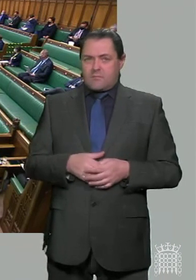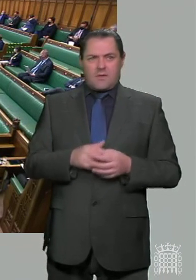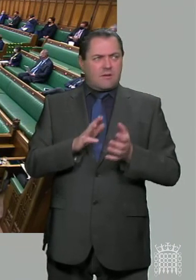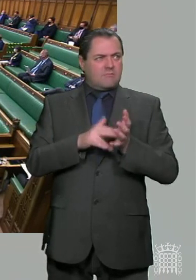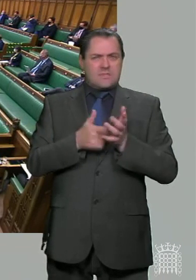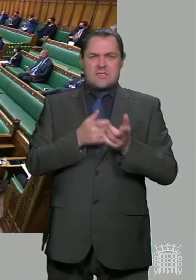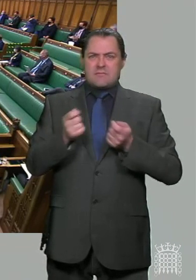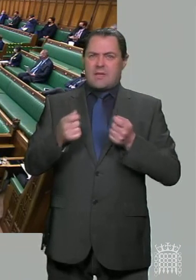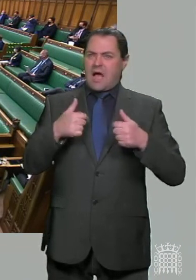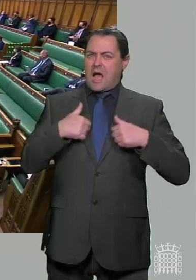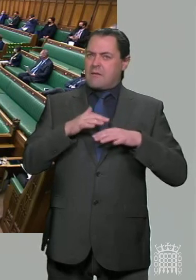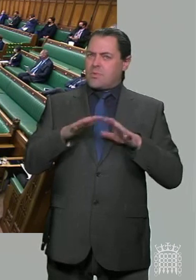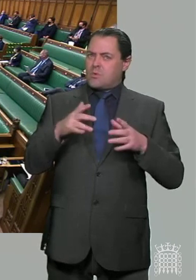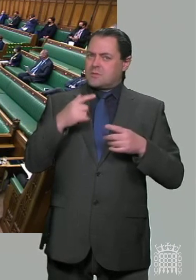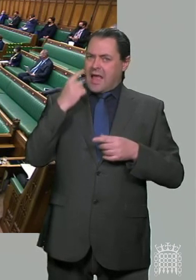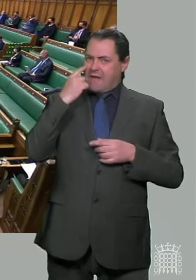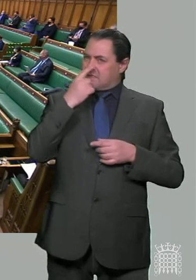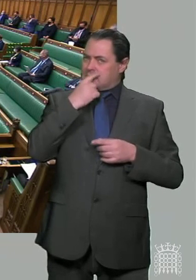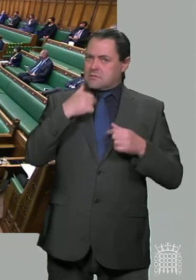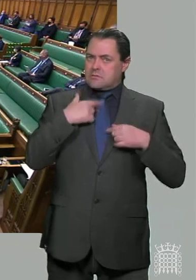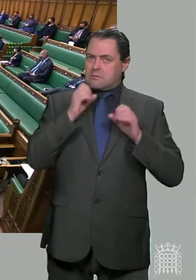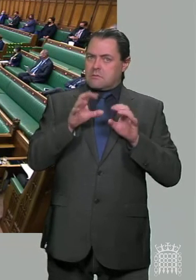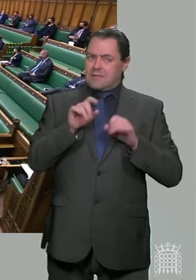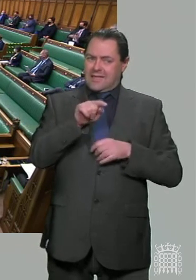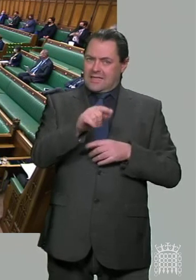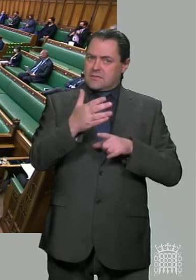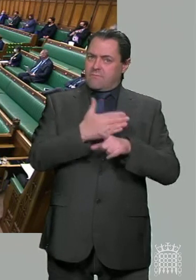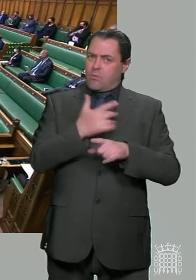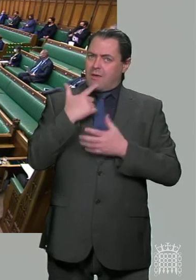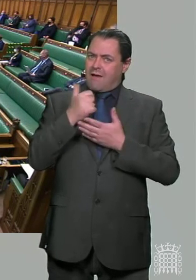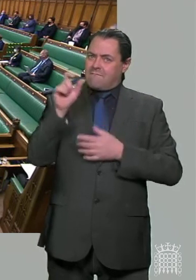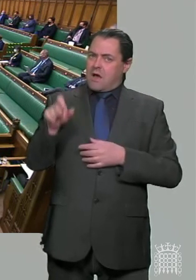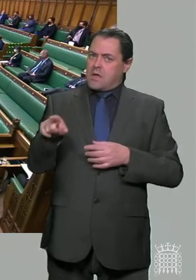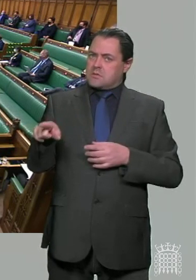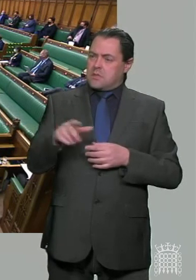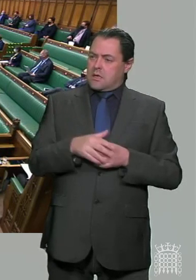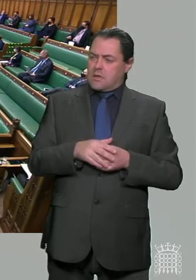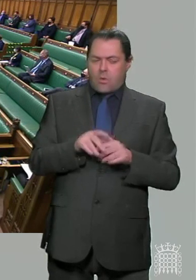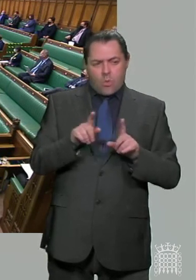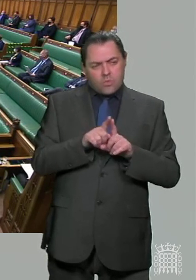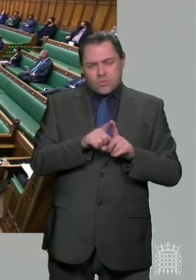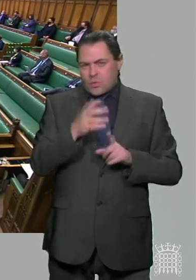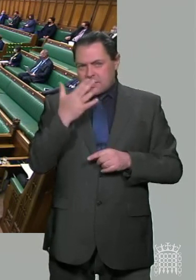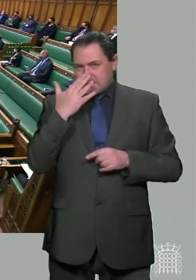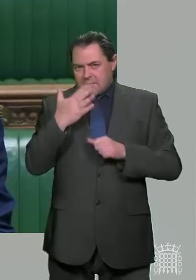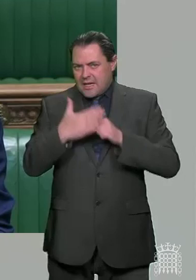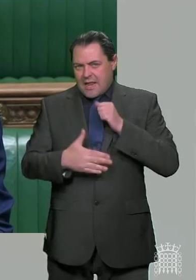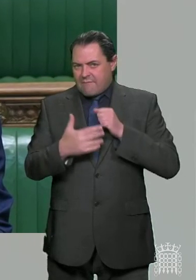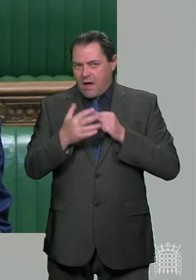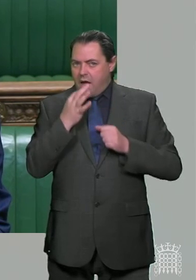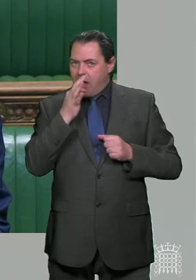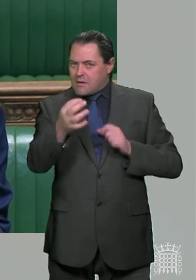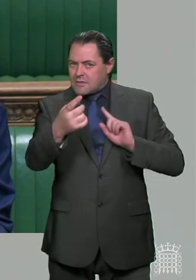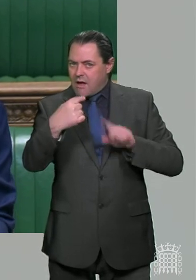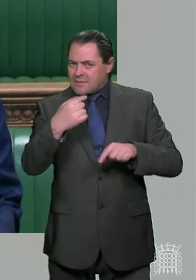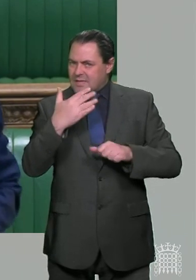It is not me giving evidence this morning; it is his former adviser, and I note the Prime Minister is careful not to refute these allegations.